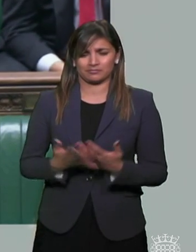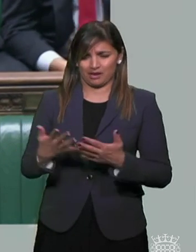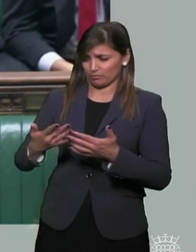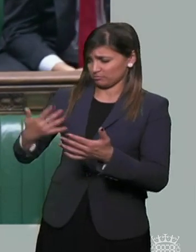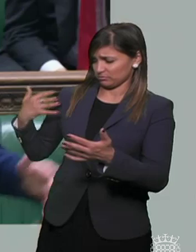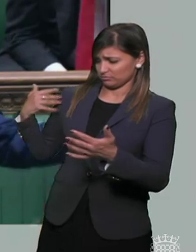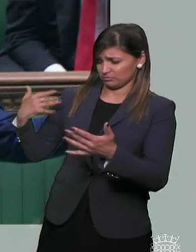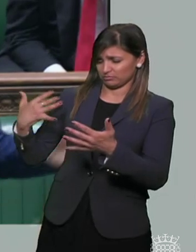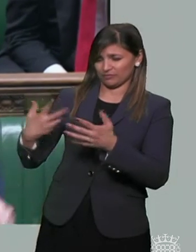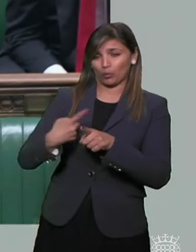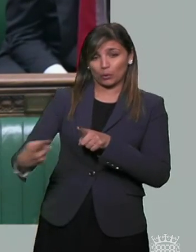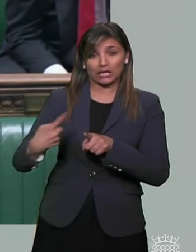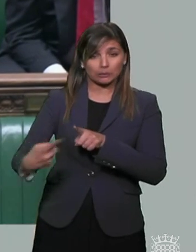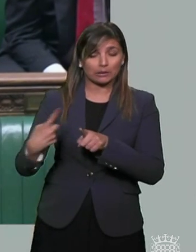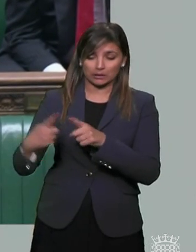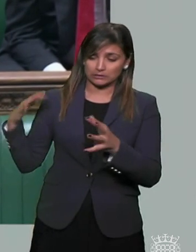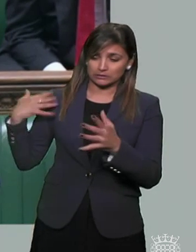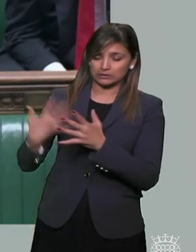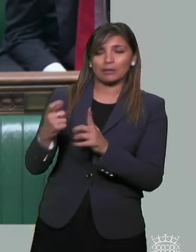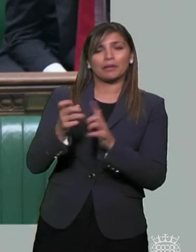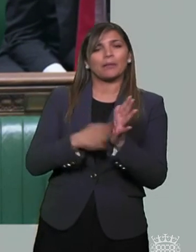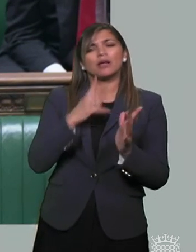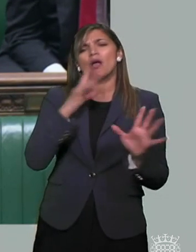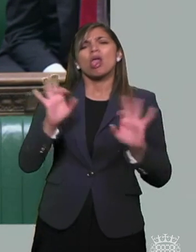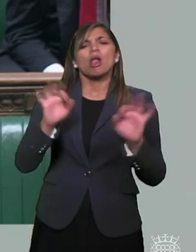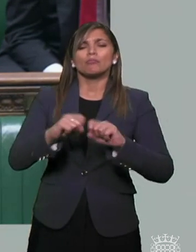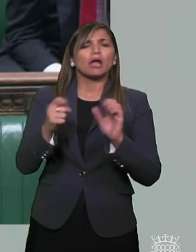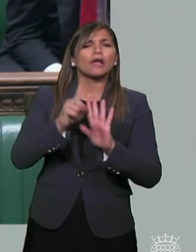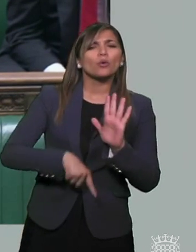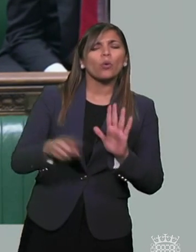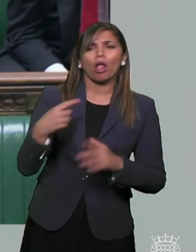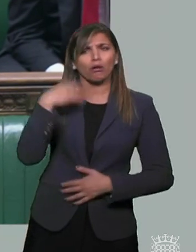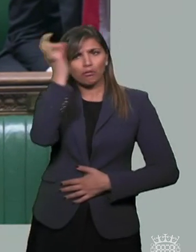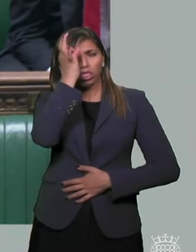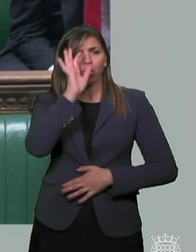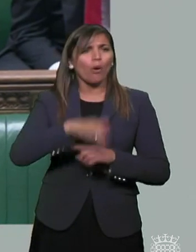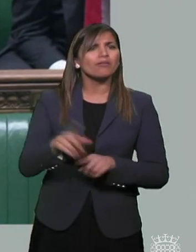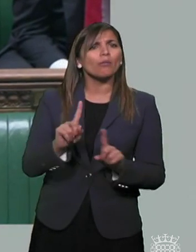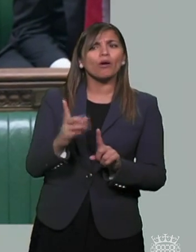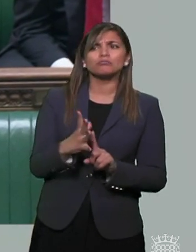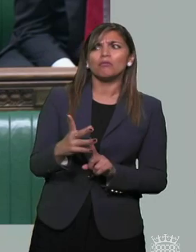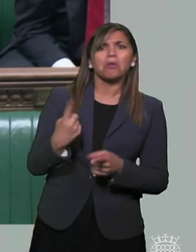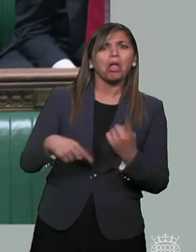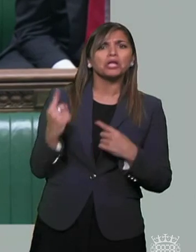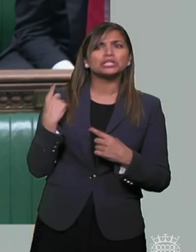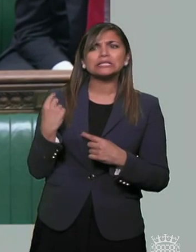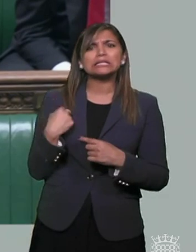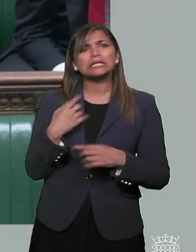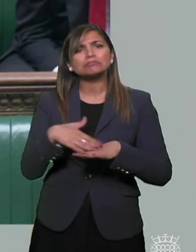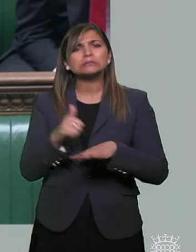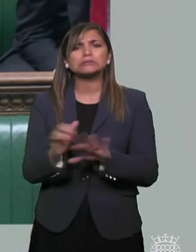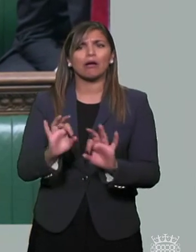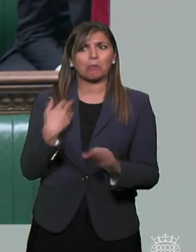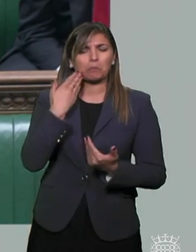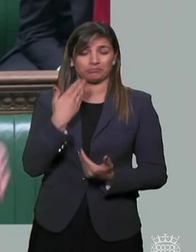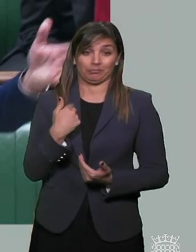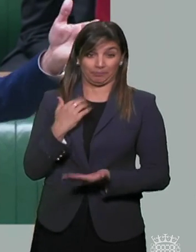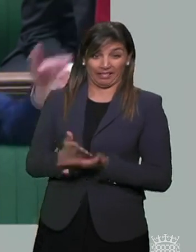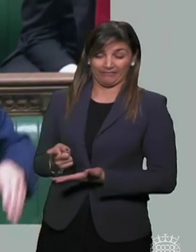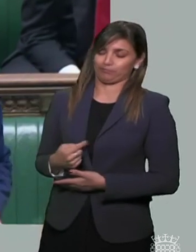For weeks, he has claimed that no rules were broken. He claims that he did not know what was happening in his own house last Christmas.